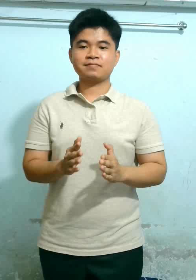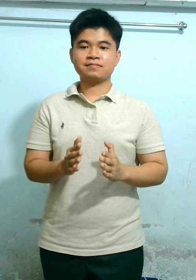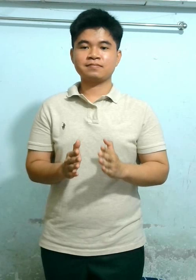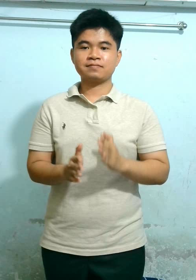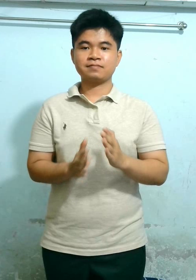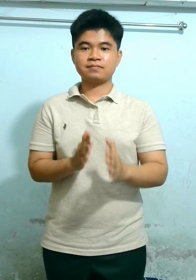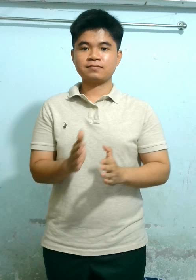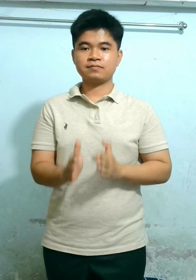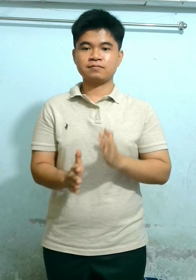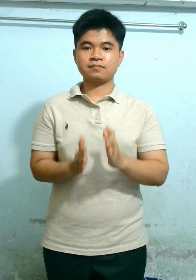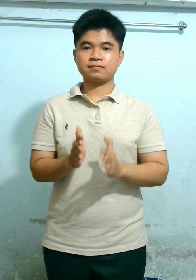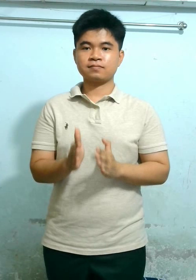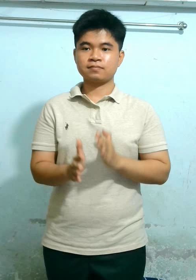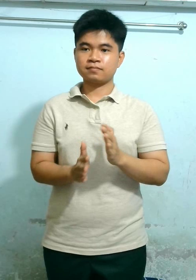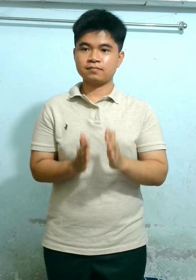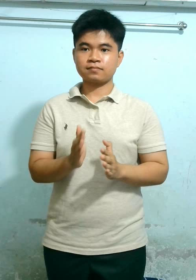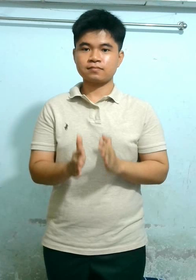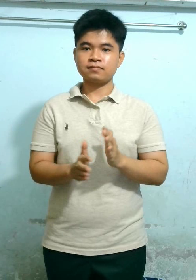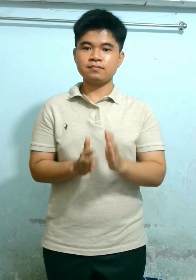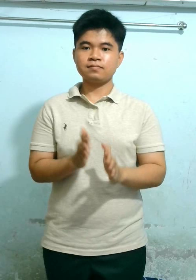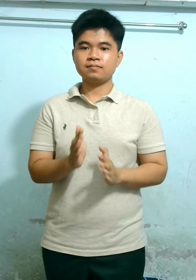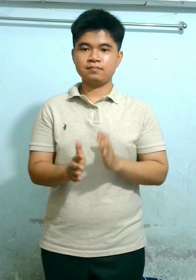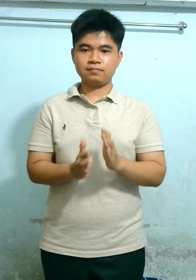ngon ngu ki hieu